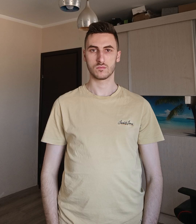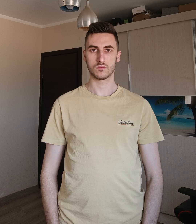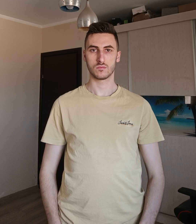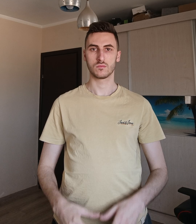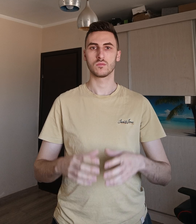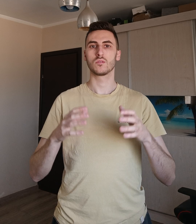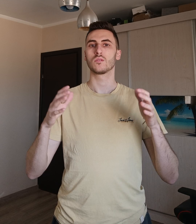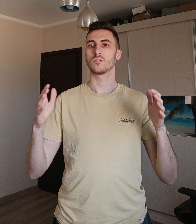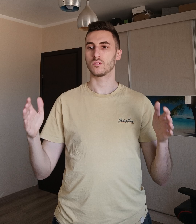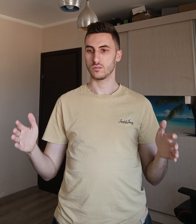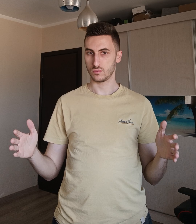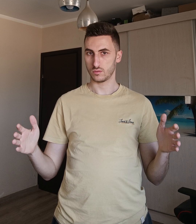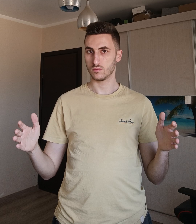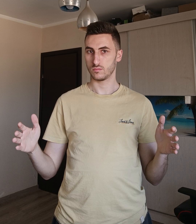גדול